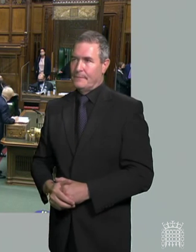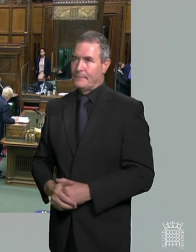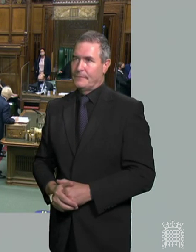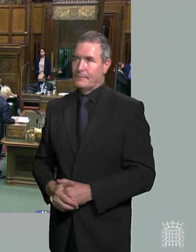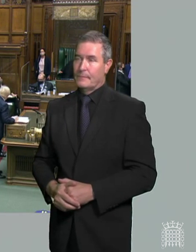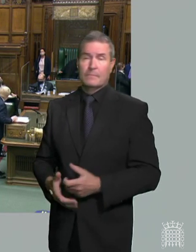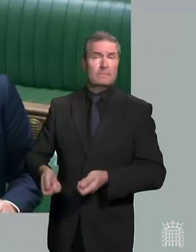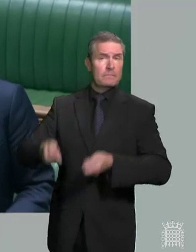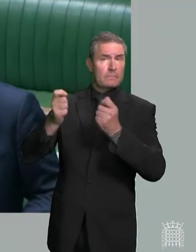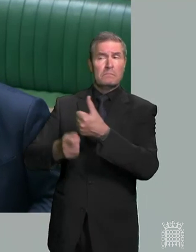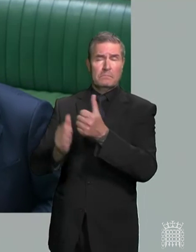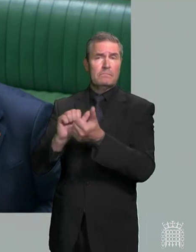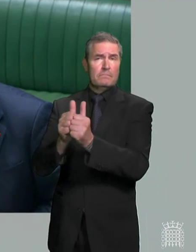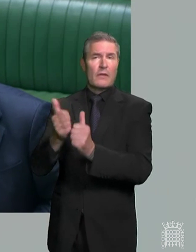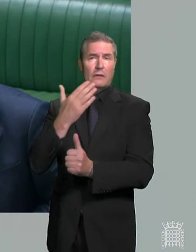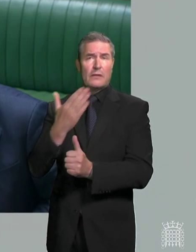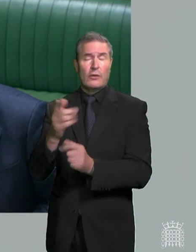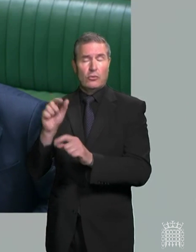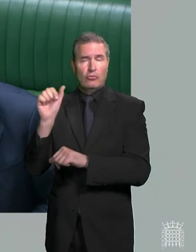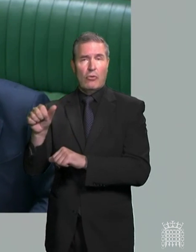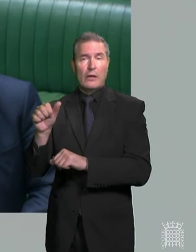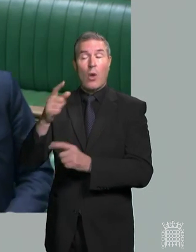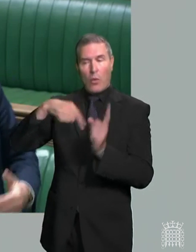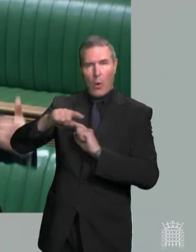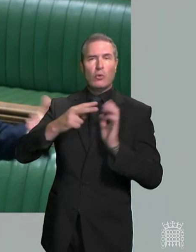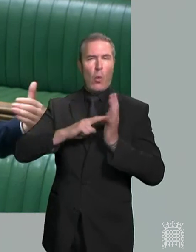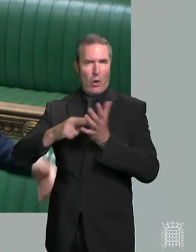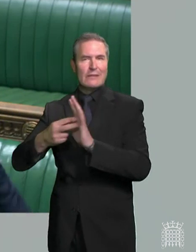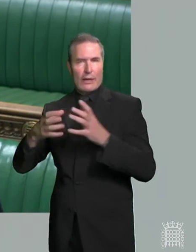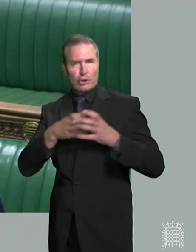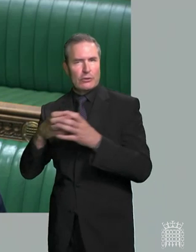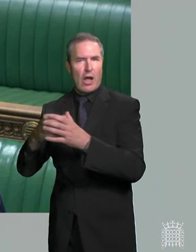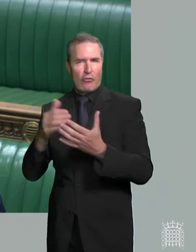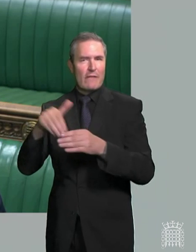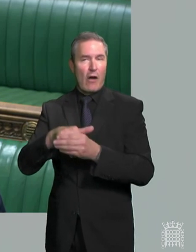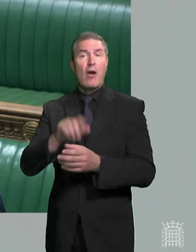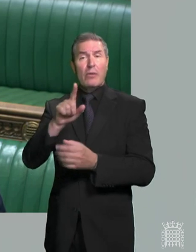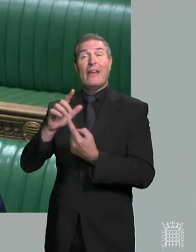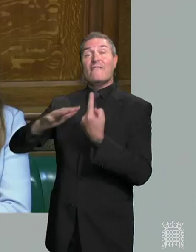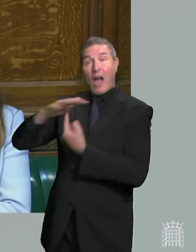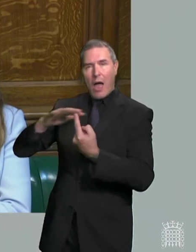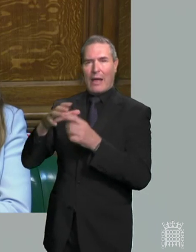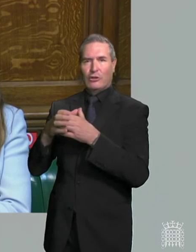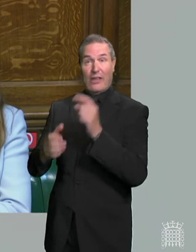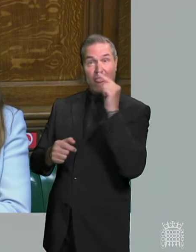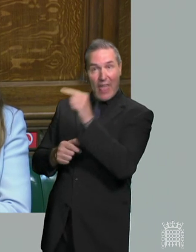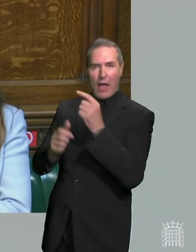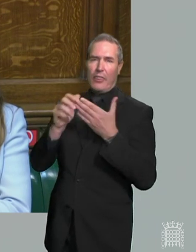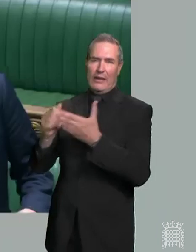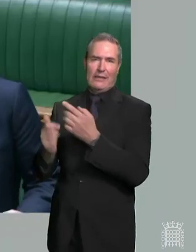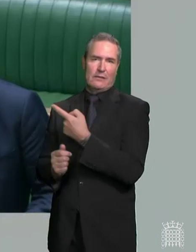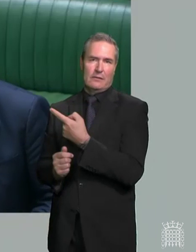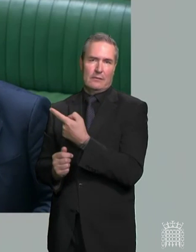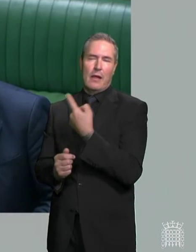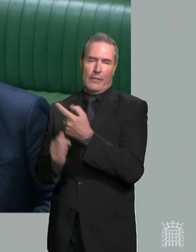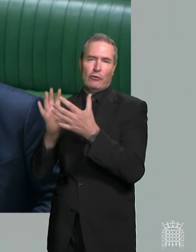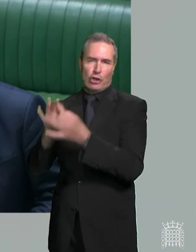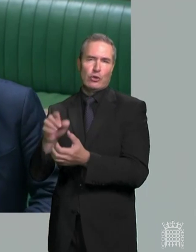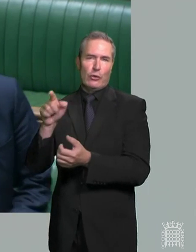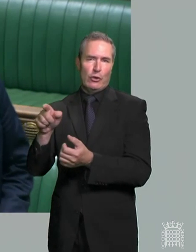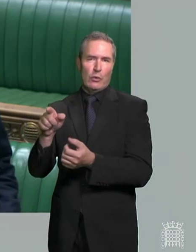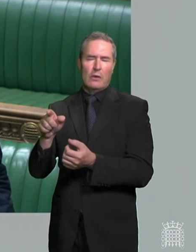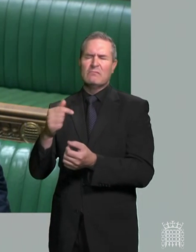My right honourable Friend is completely right. All those bodies are involved, but the lead agency is the Environment Agency, and I know that it is in touch with her.